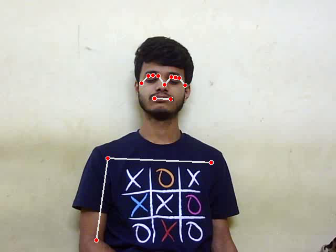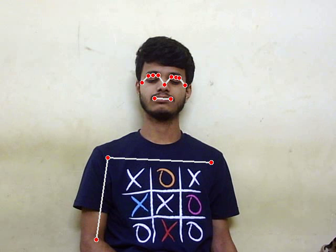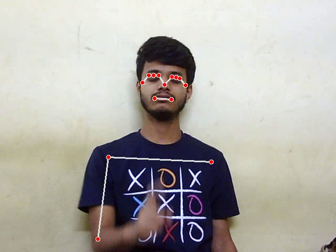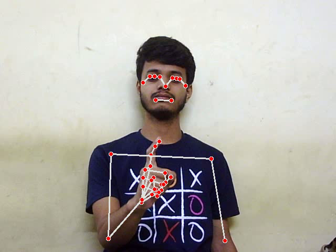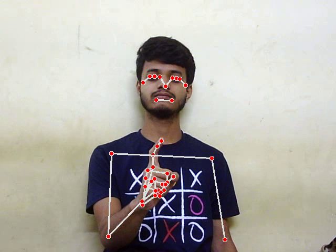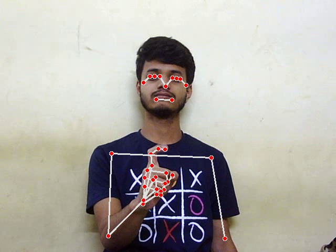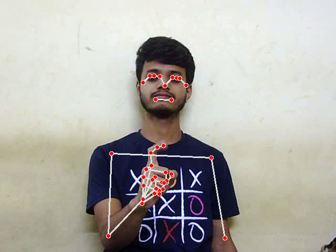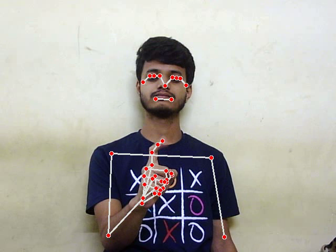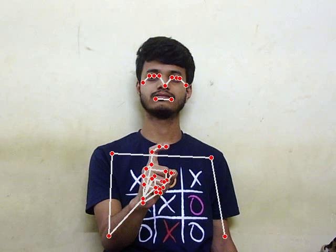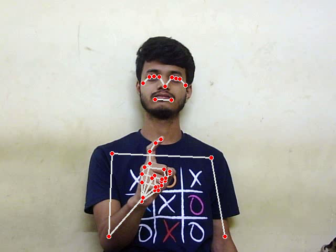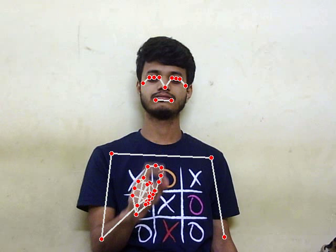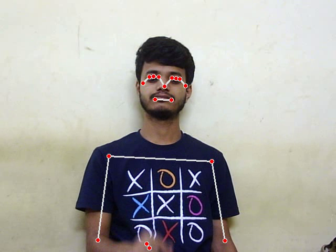question